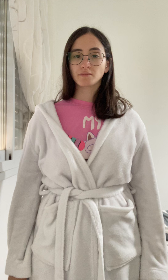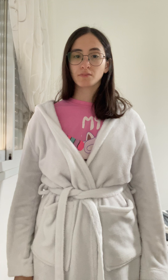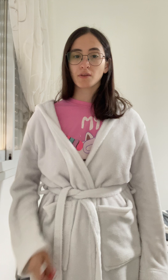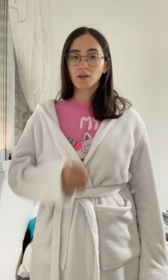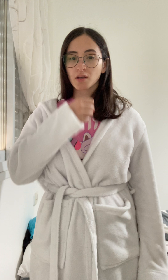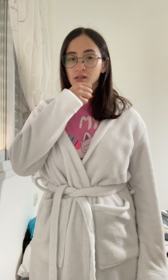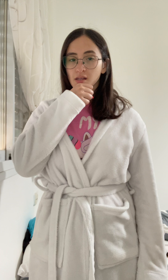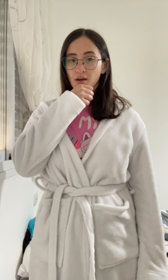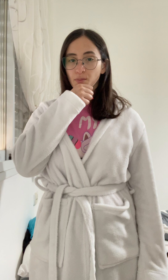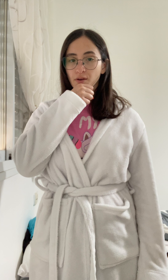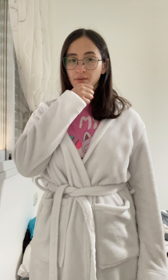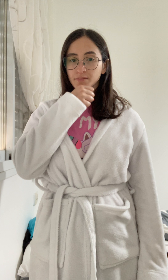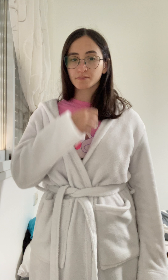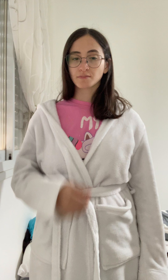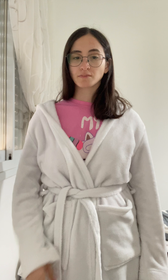סבא